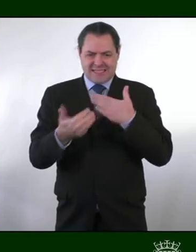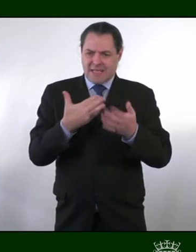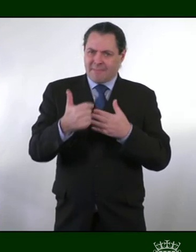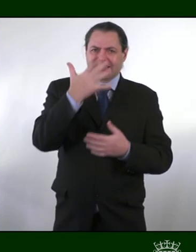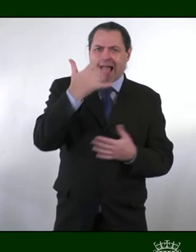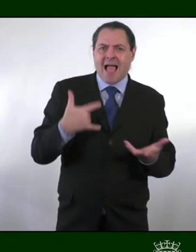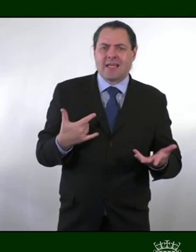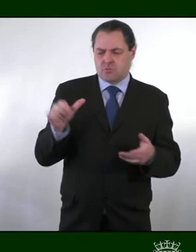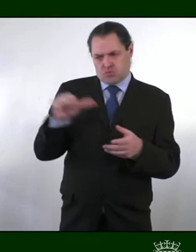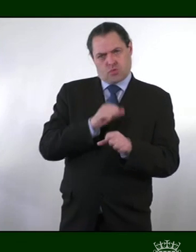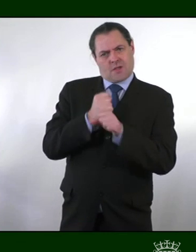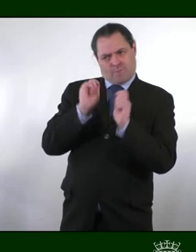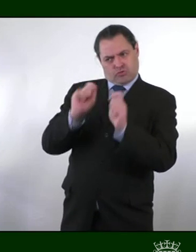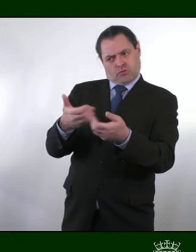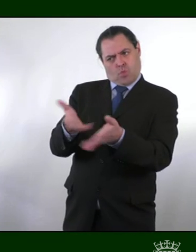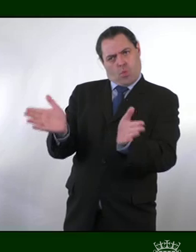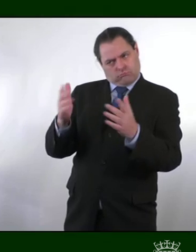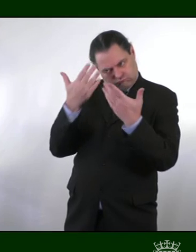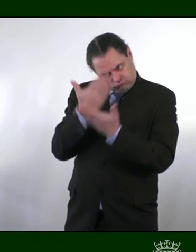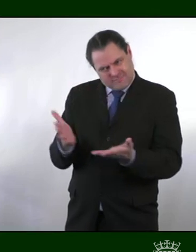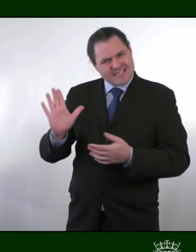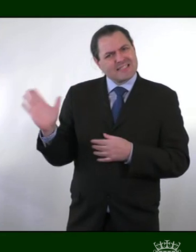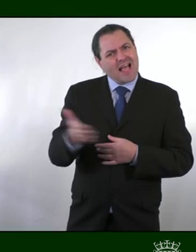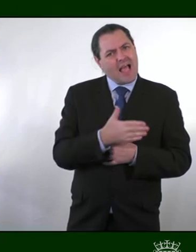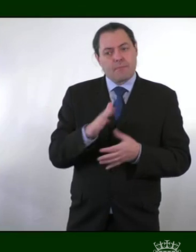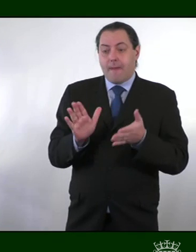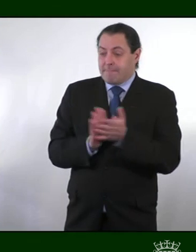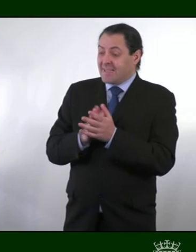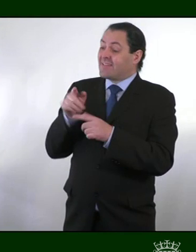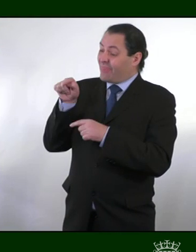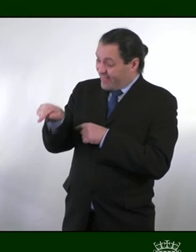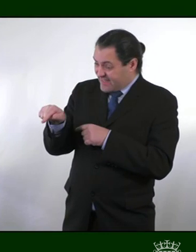In not acknowledging the injustice, the Chancellor fails to protect the rest of our young people.